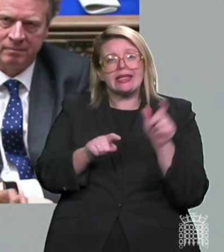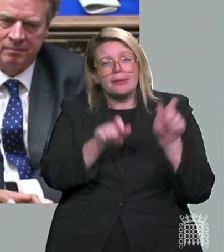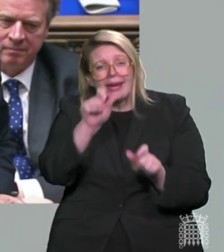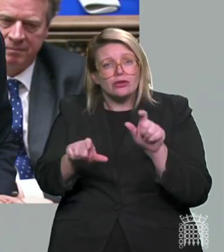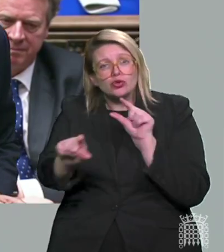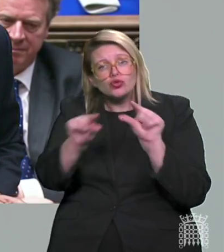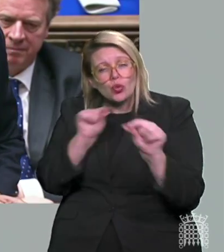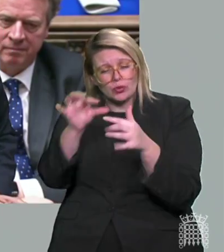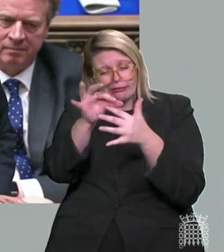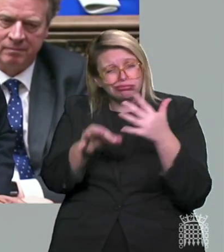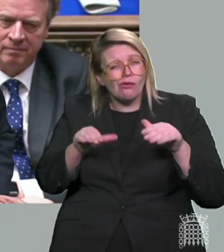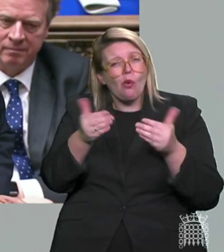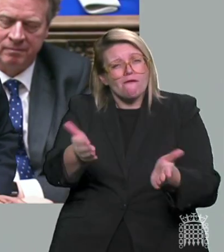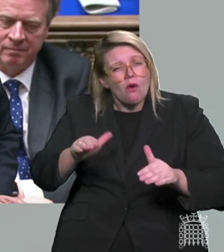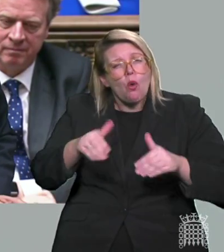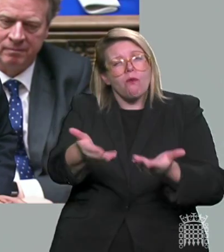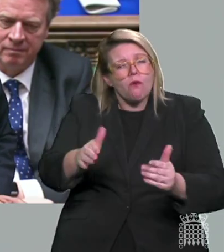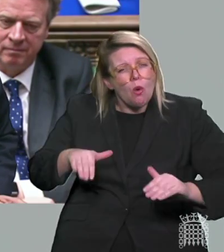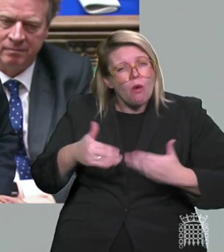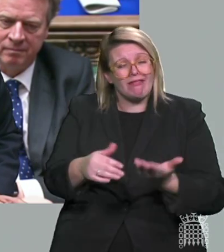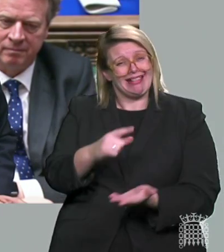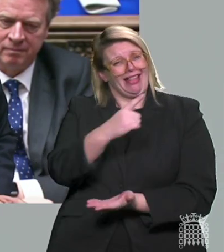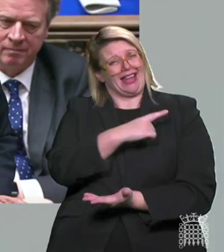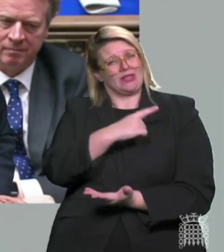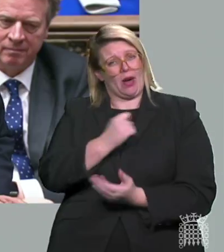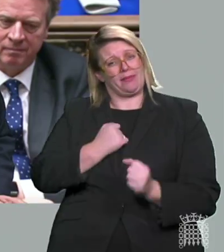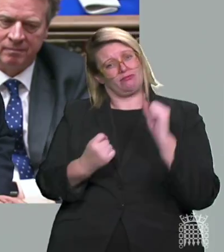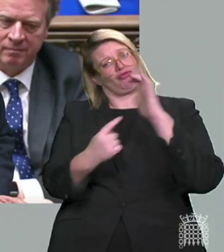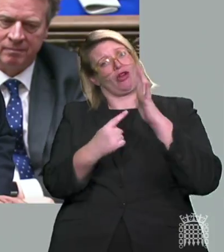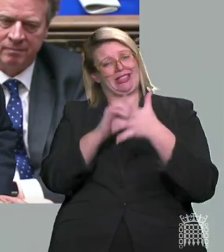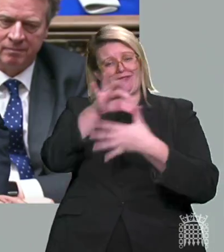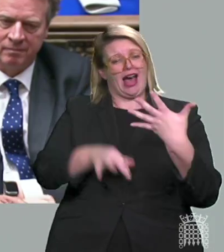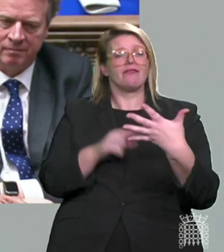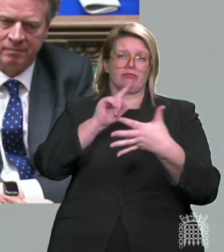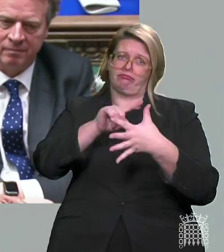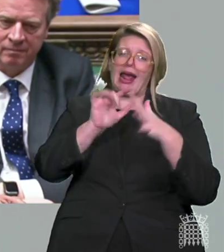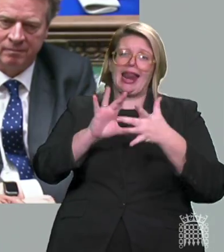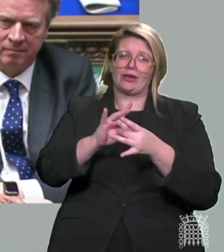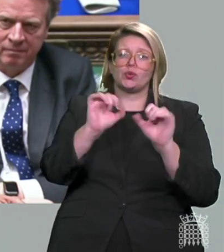That is why I have made tackling wait lists one of my five priorities.